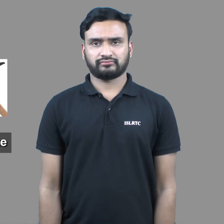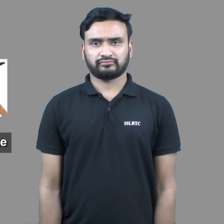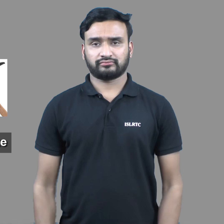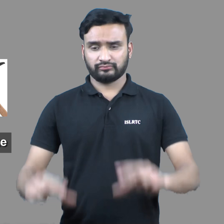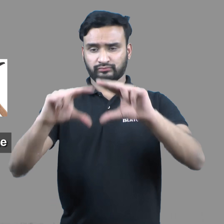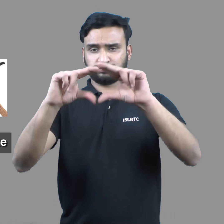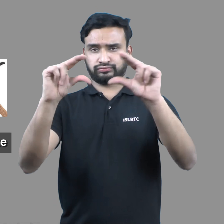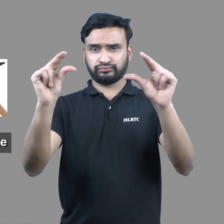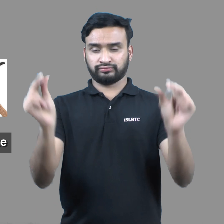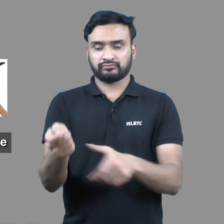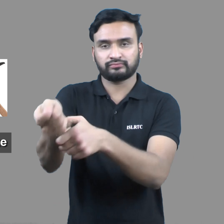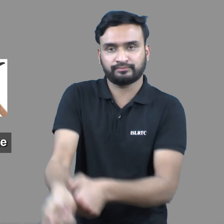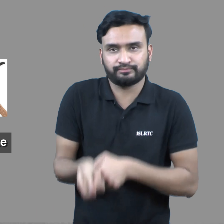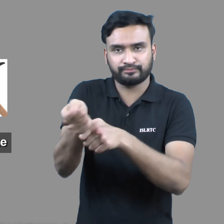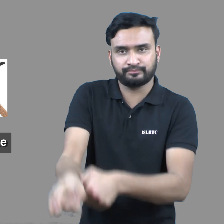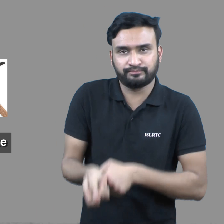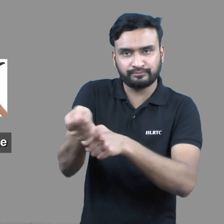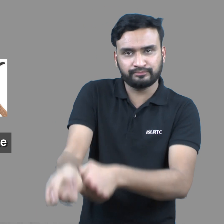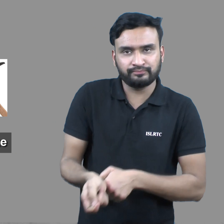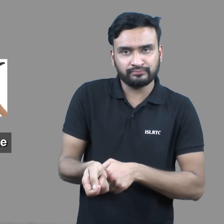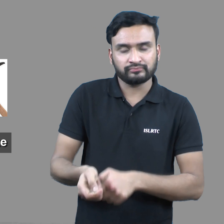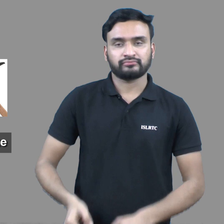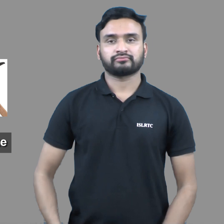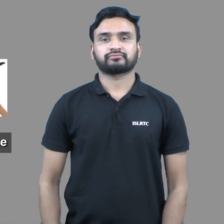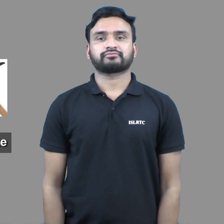Pick Axe